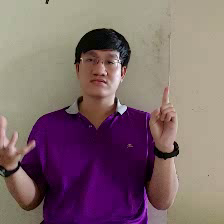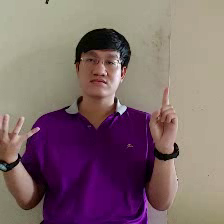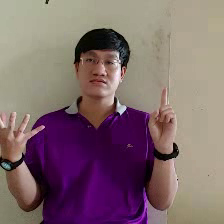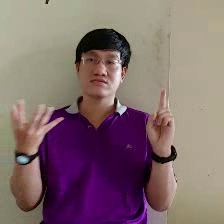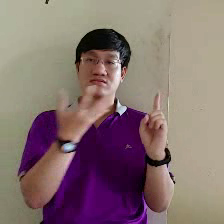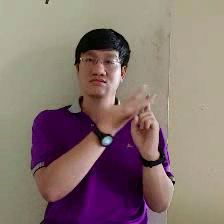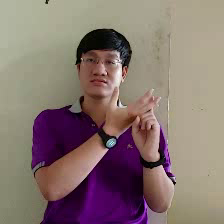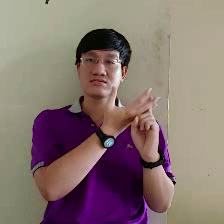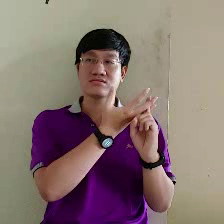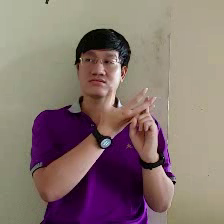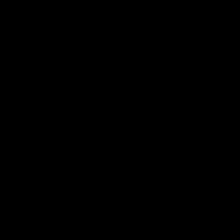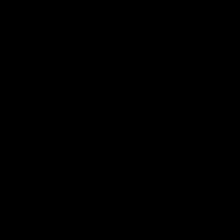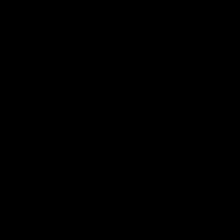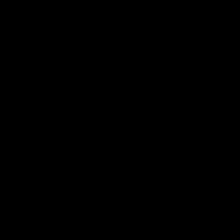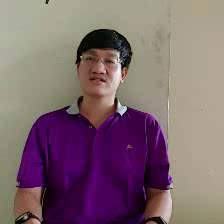Hâm mộ